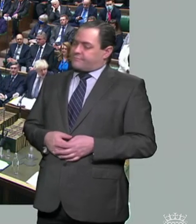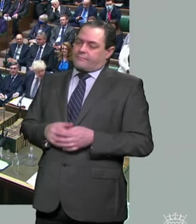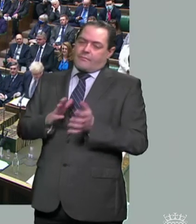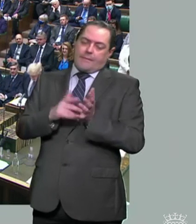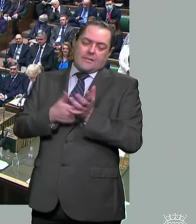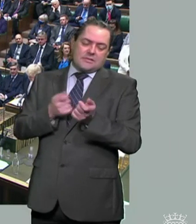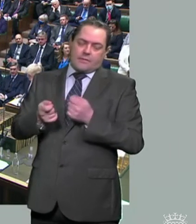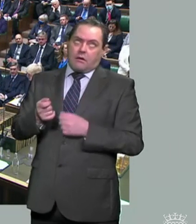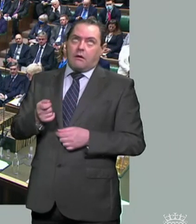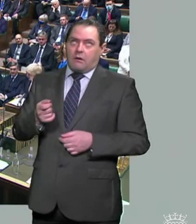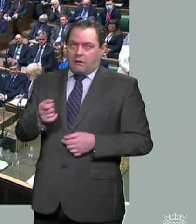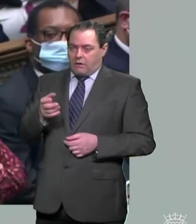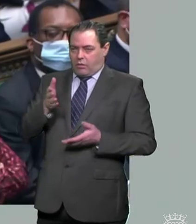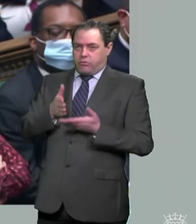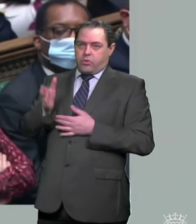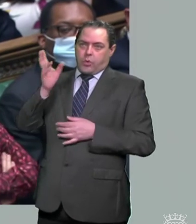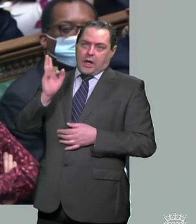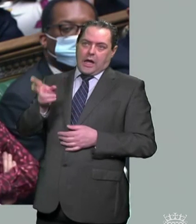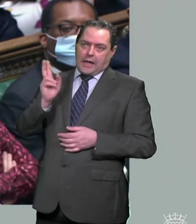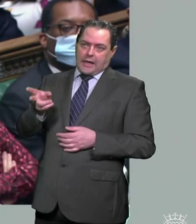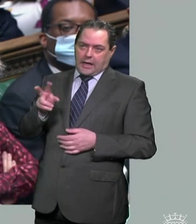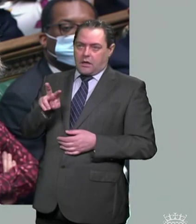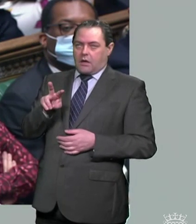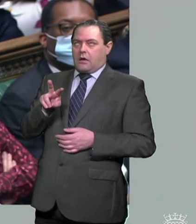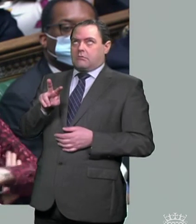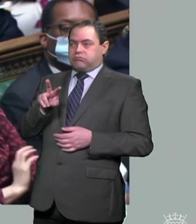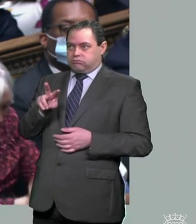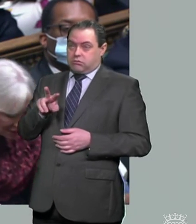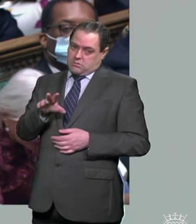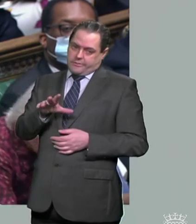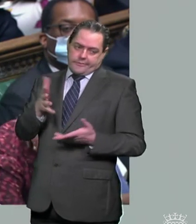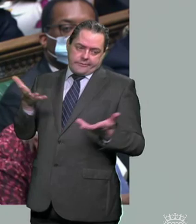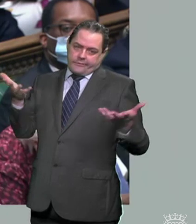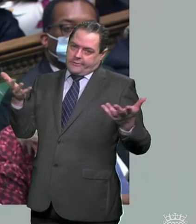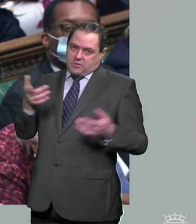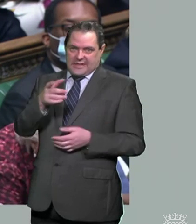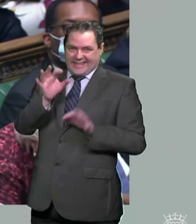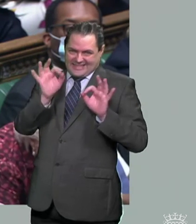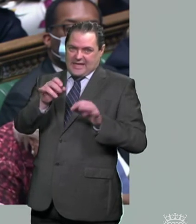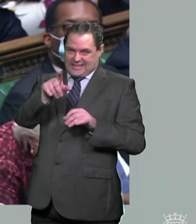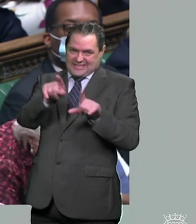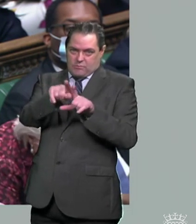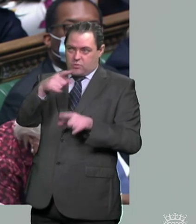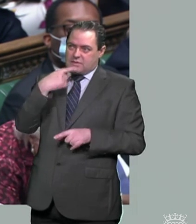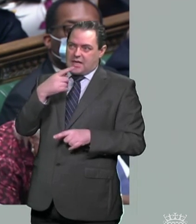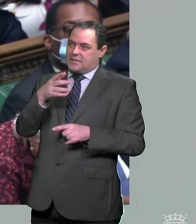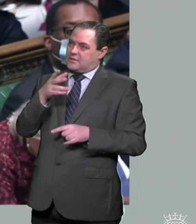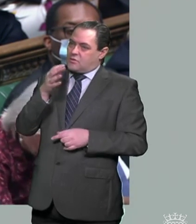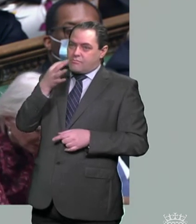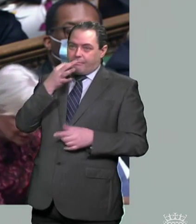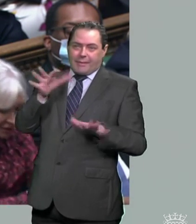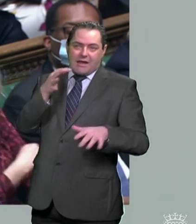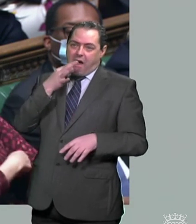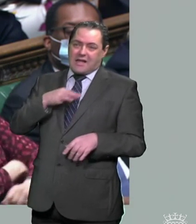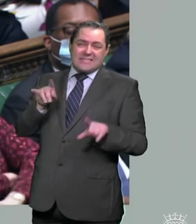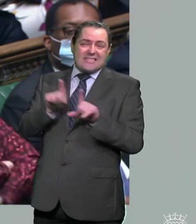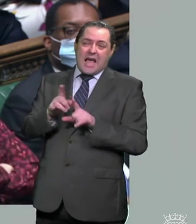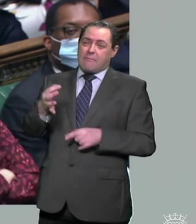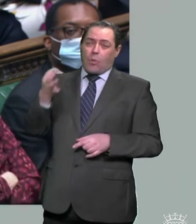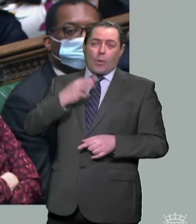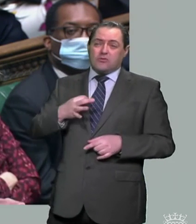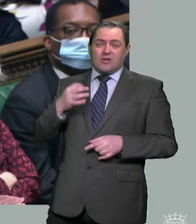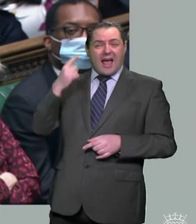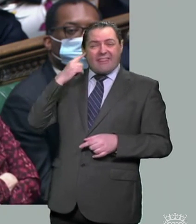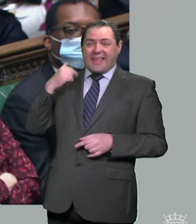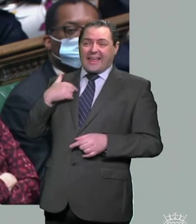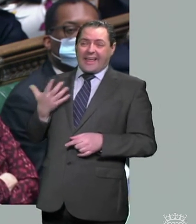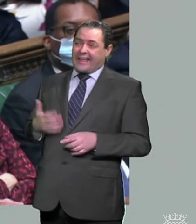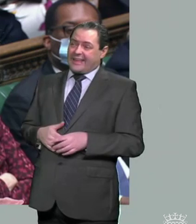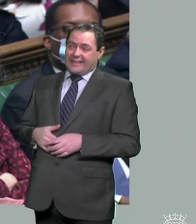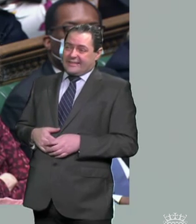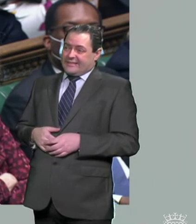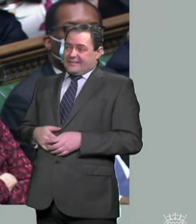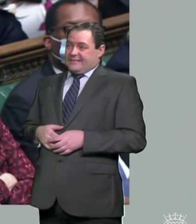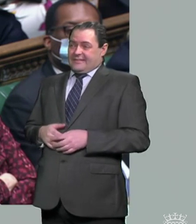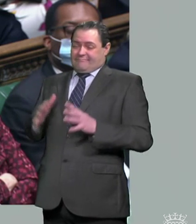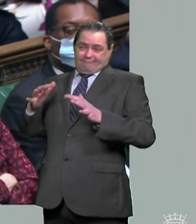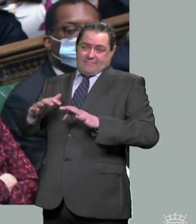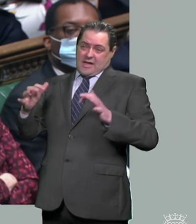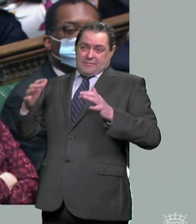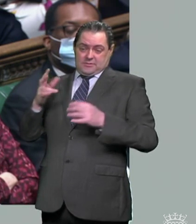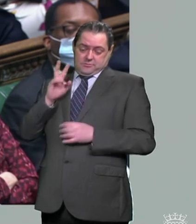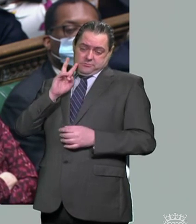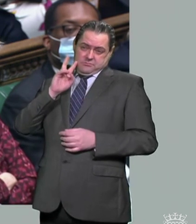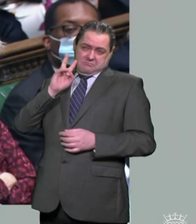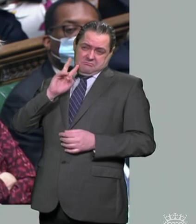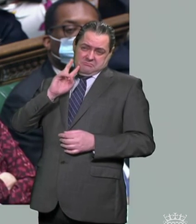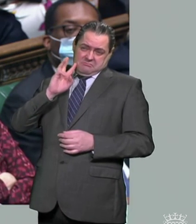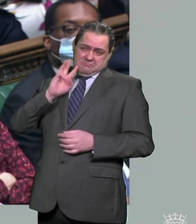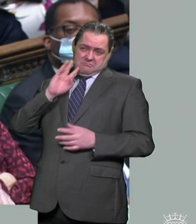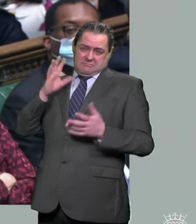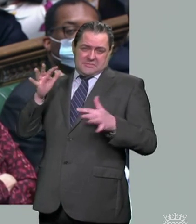“Here we go again” says the right honourable Gentleman opposite, and I must say those were entirely my feelings: he asked exactly the same questions, as I recall, in the Chamber a few days ago.